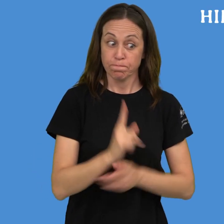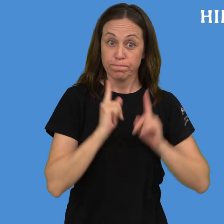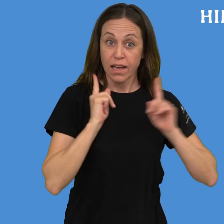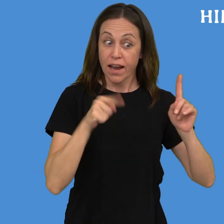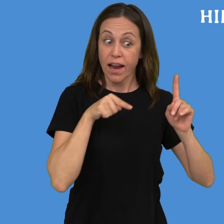caso